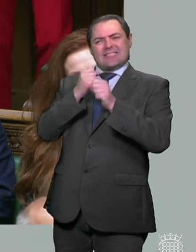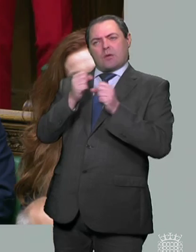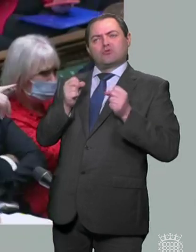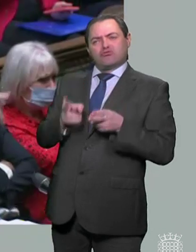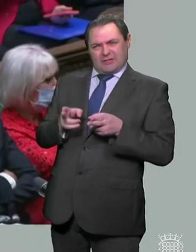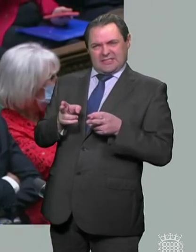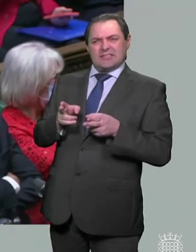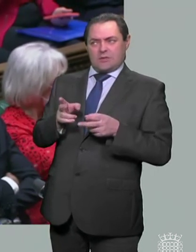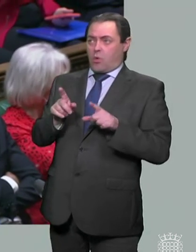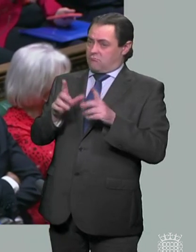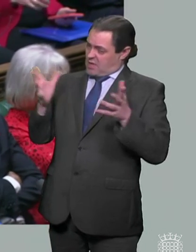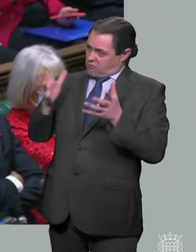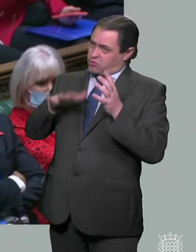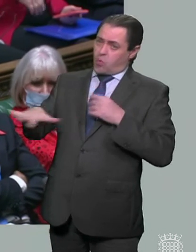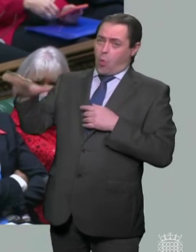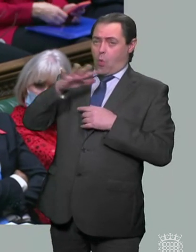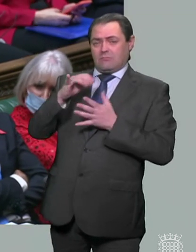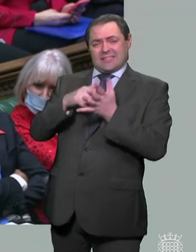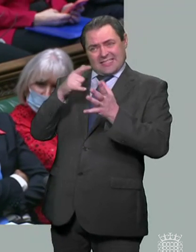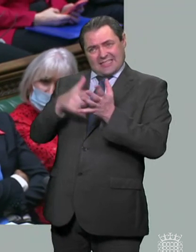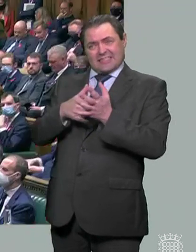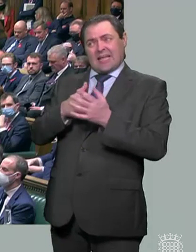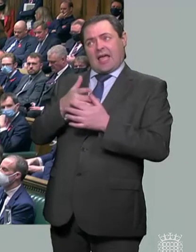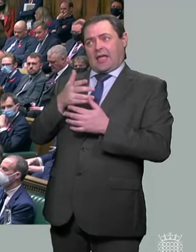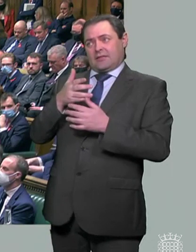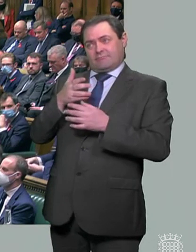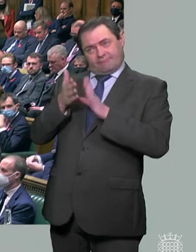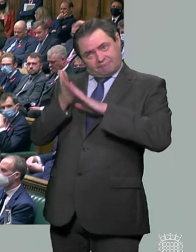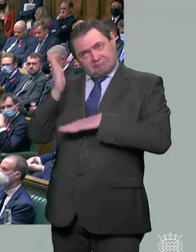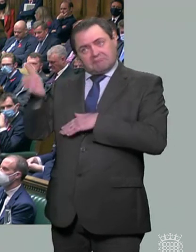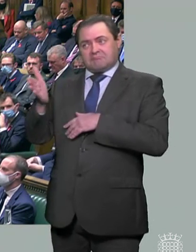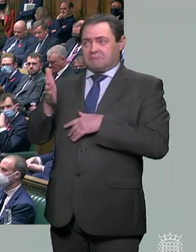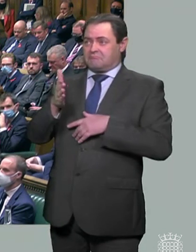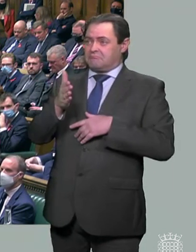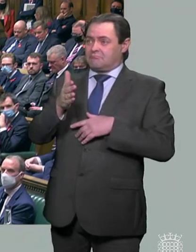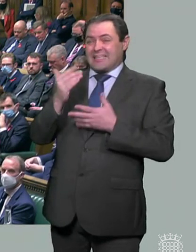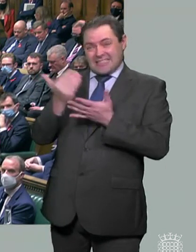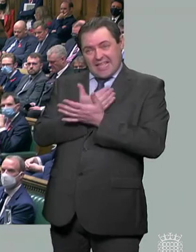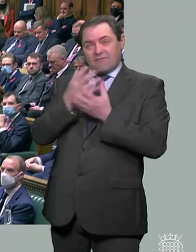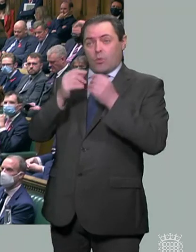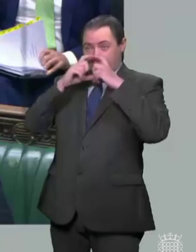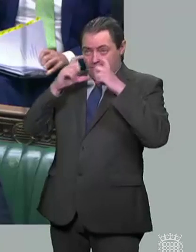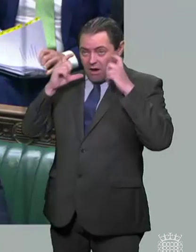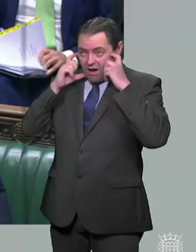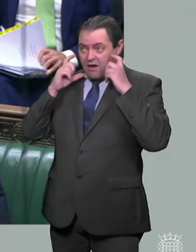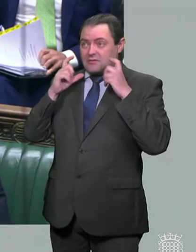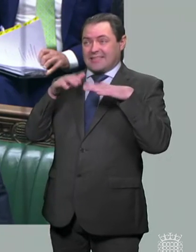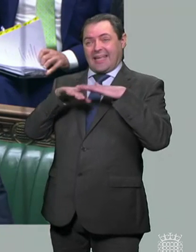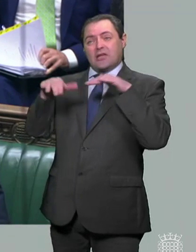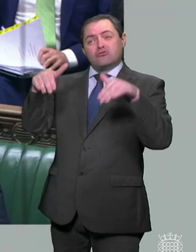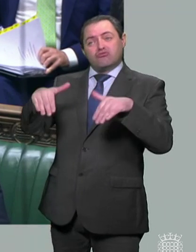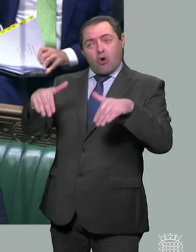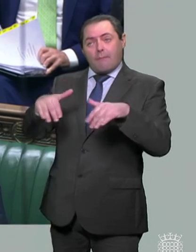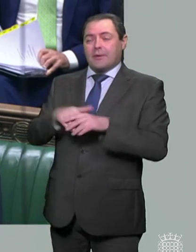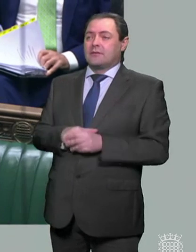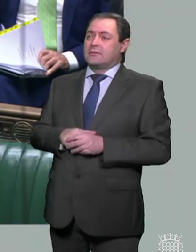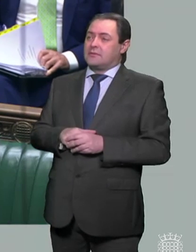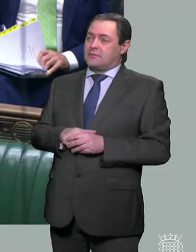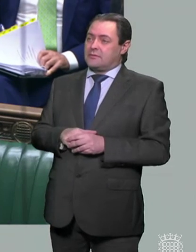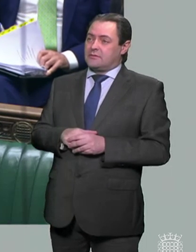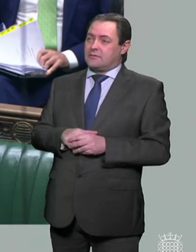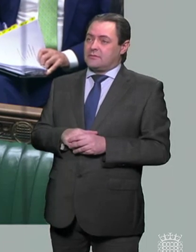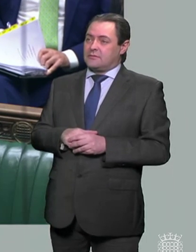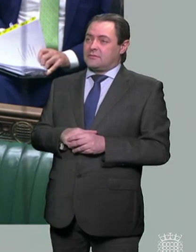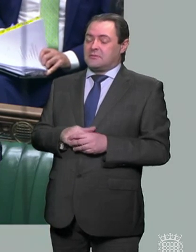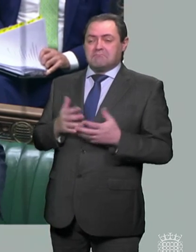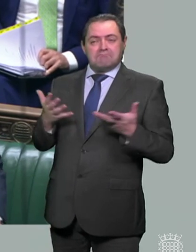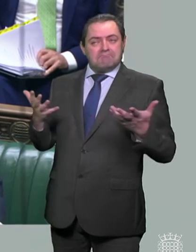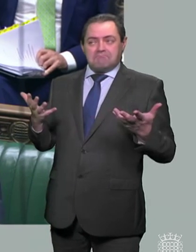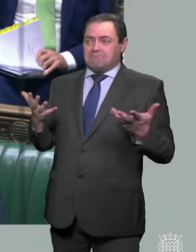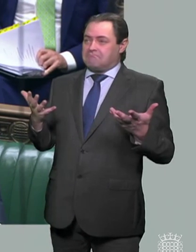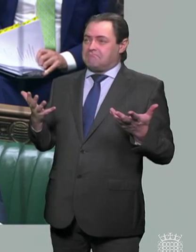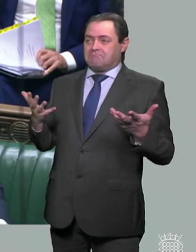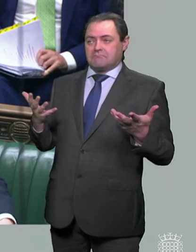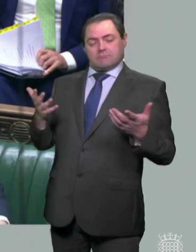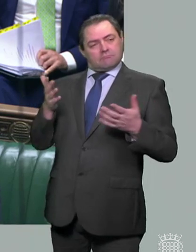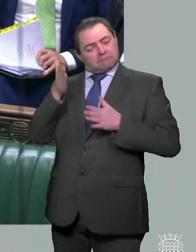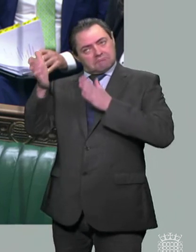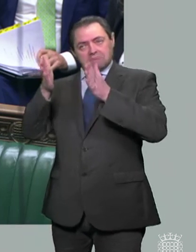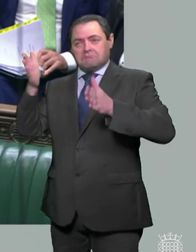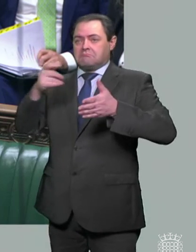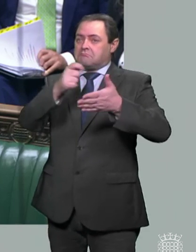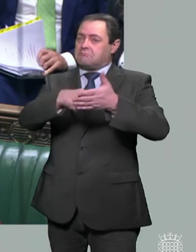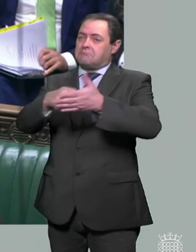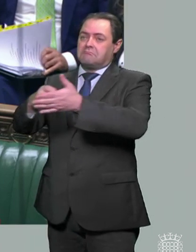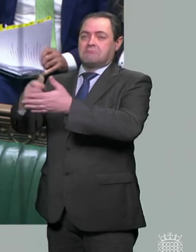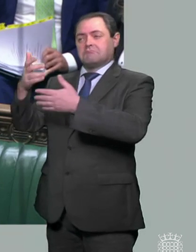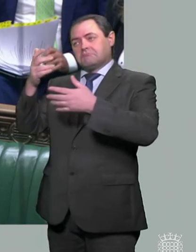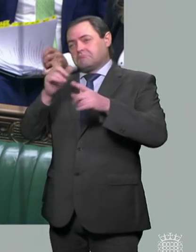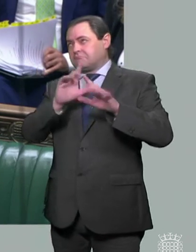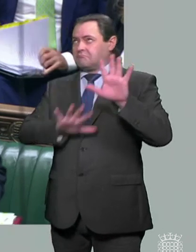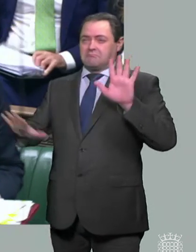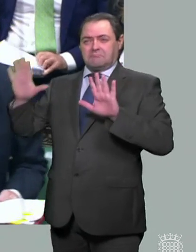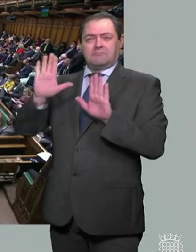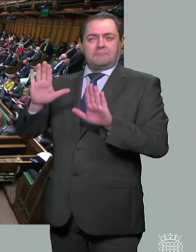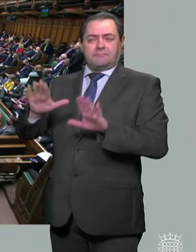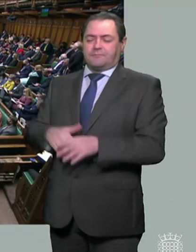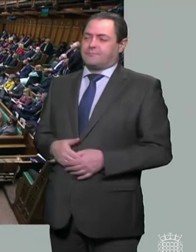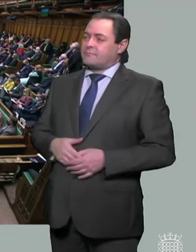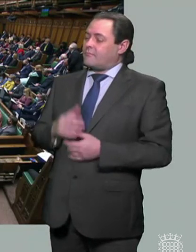I encourage everybody to get out this Saturday—safely with their mask on, Mr Speaker, when they are in a shop, but that should be no inhibition on people buying in their shops up and down this country.